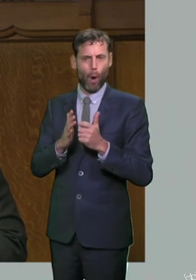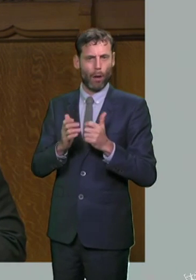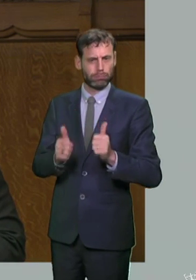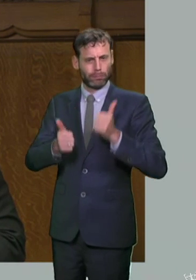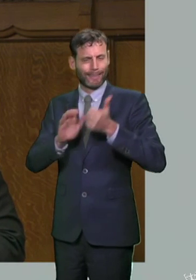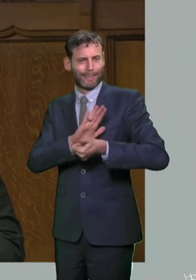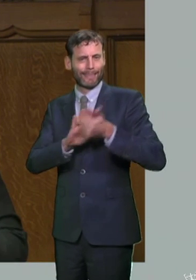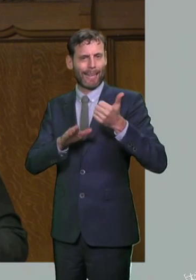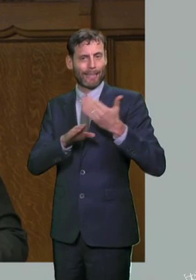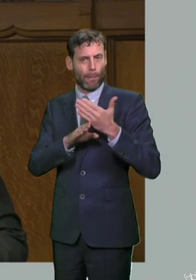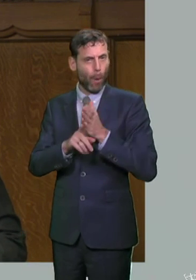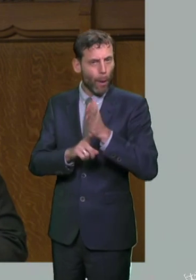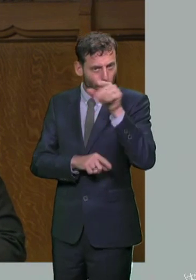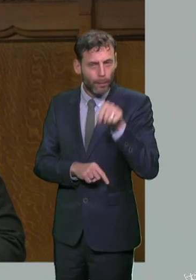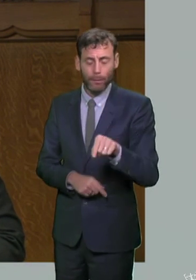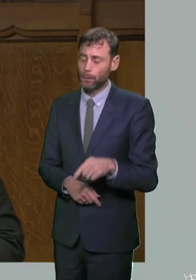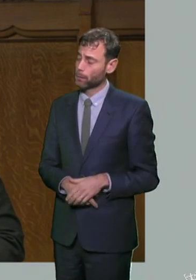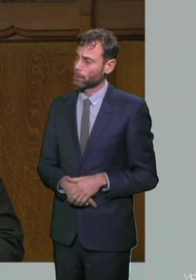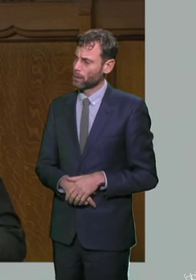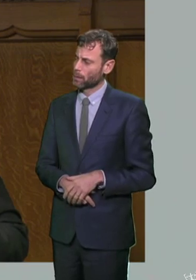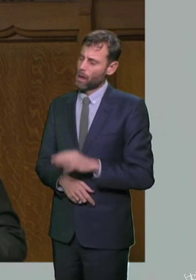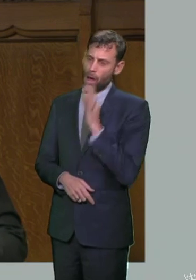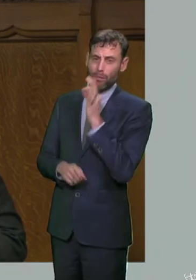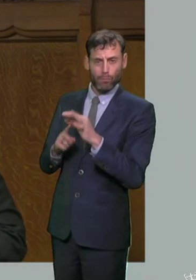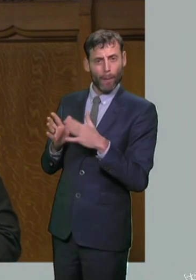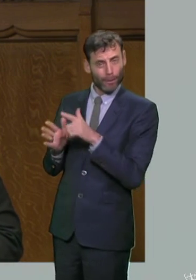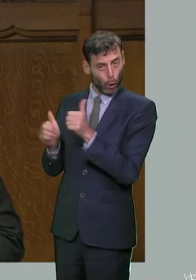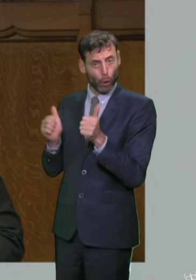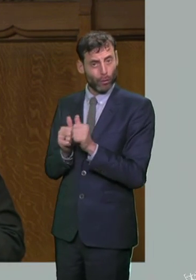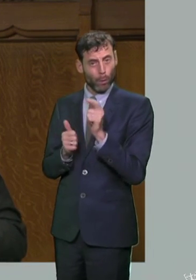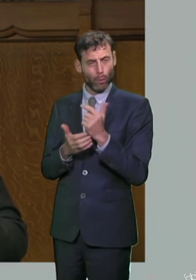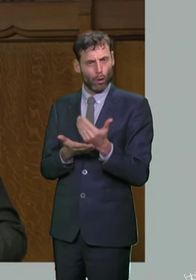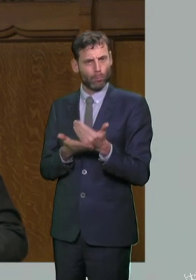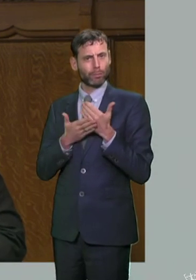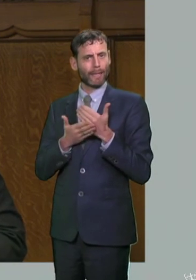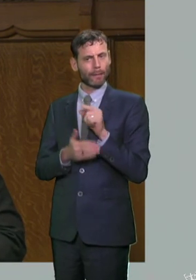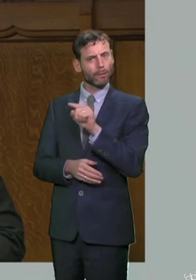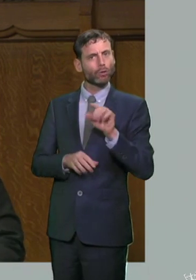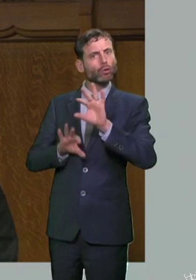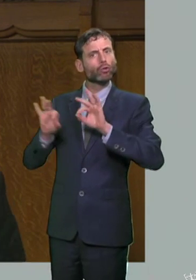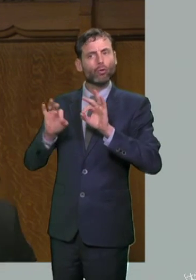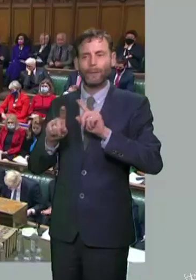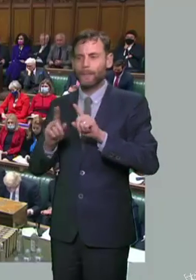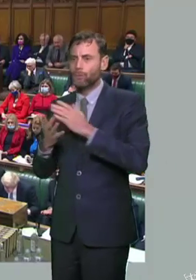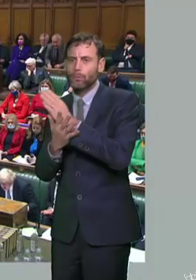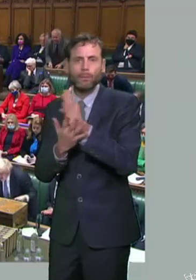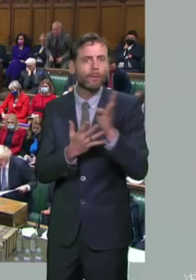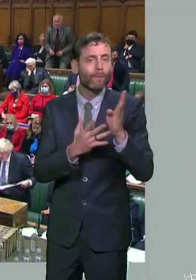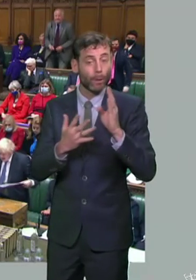Does the Prime Minister agree that we should protect student choice, and keep BTECs as an option for students?